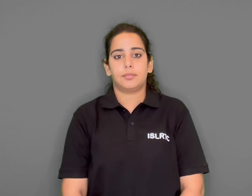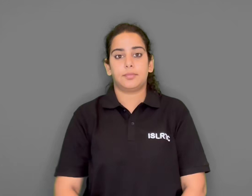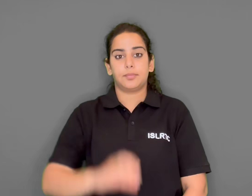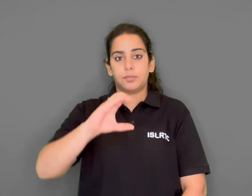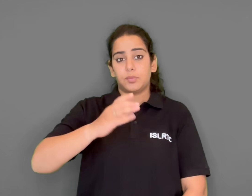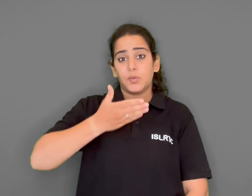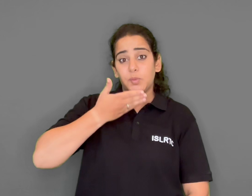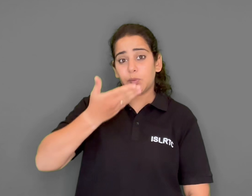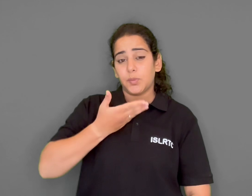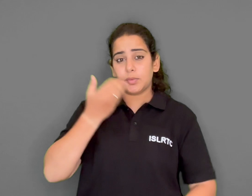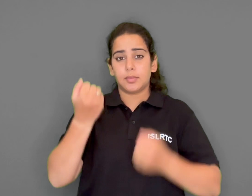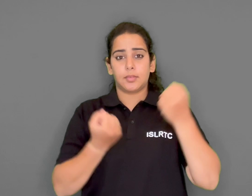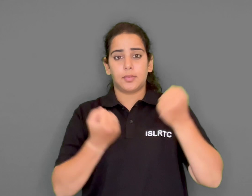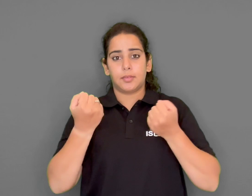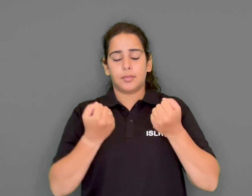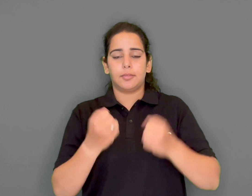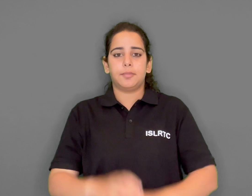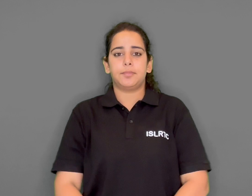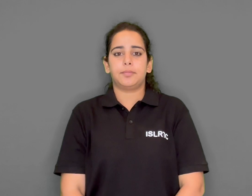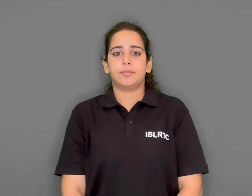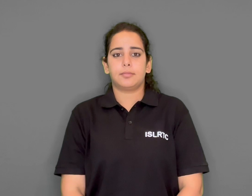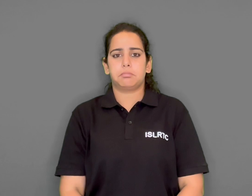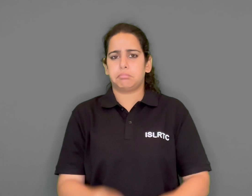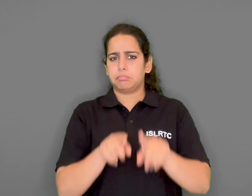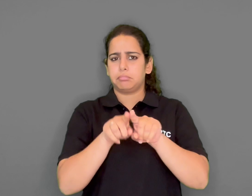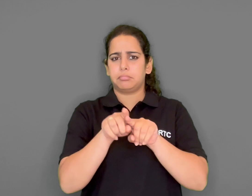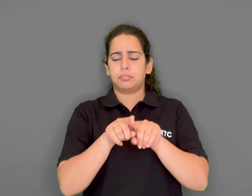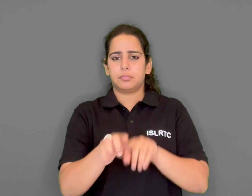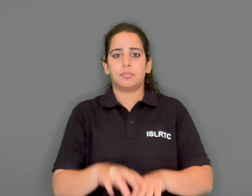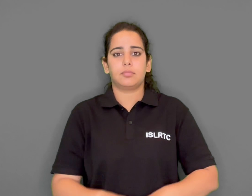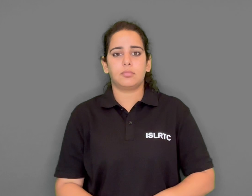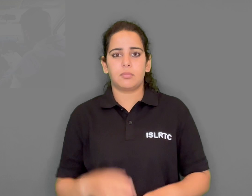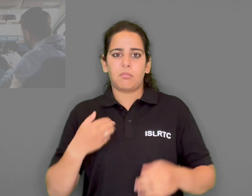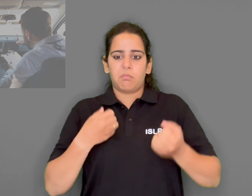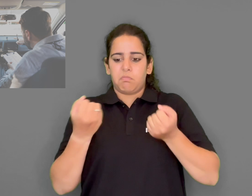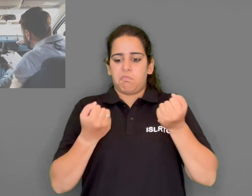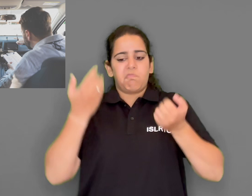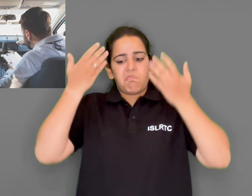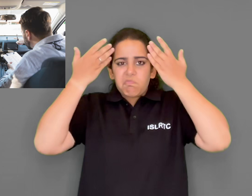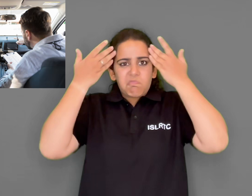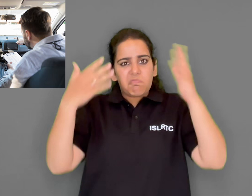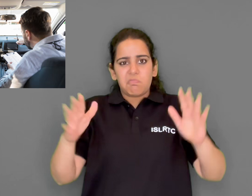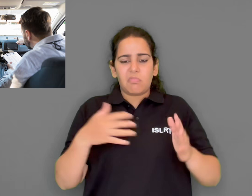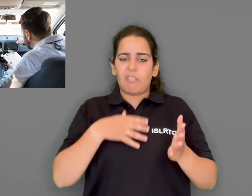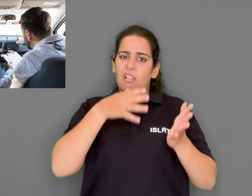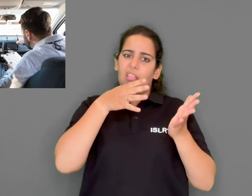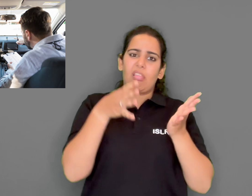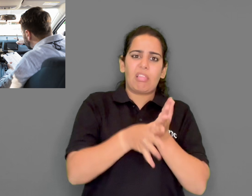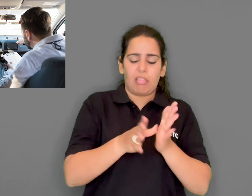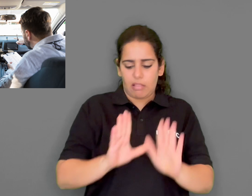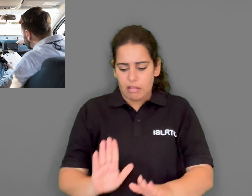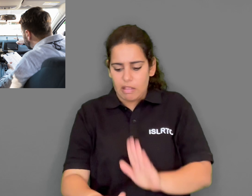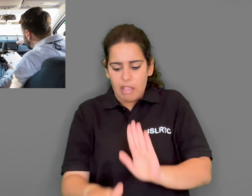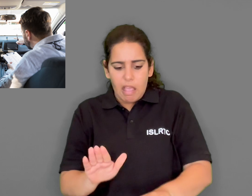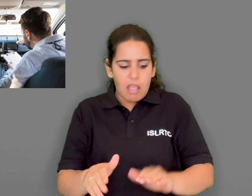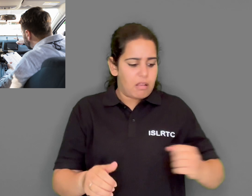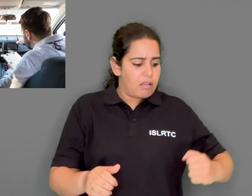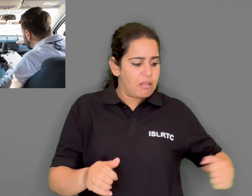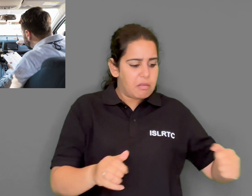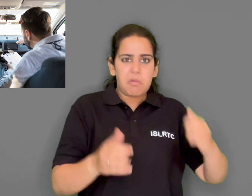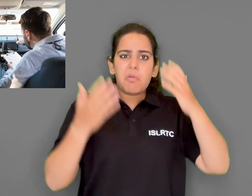Coach for car Trainer assigned to learn car